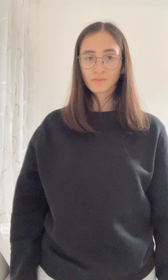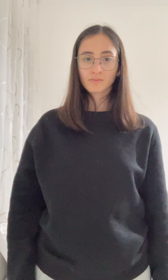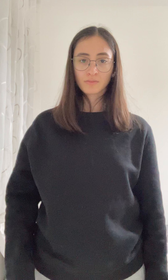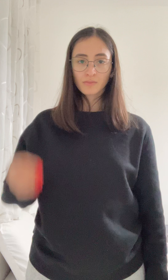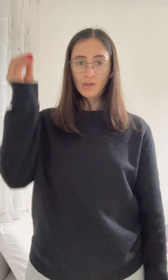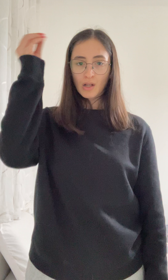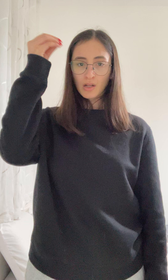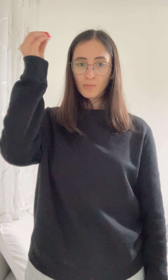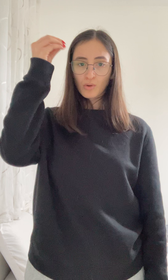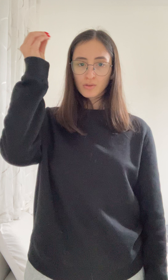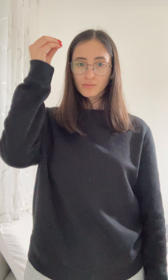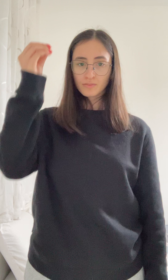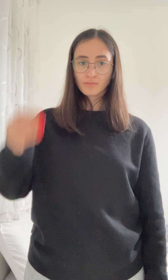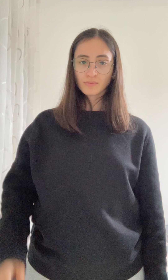ללמוד